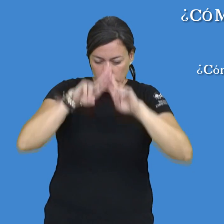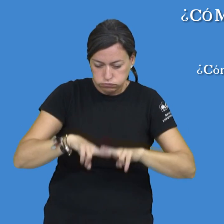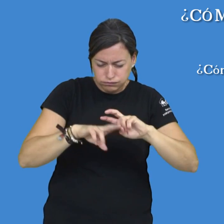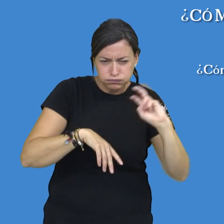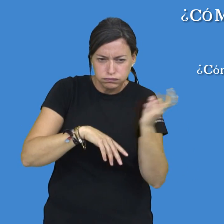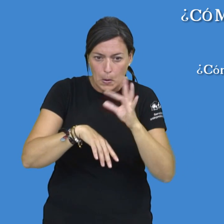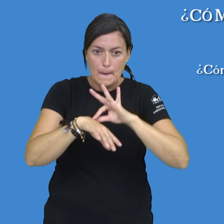etc